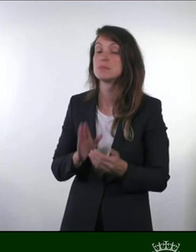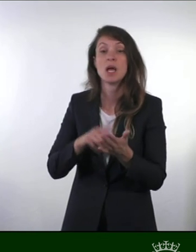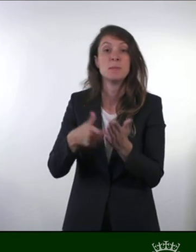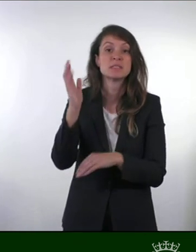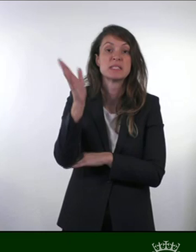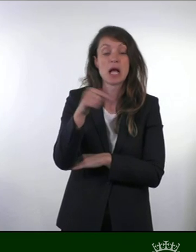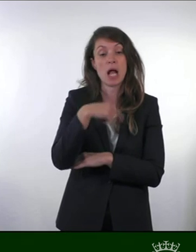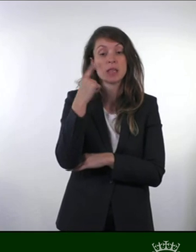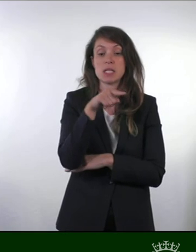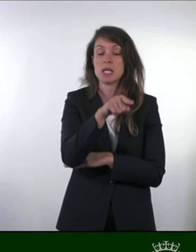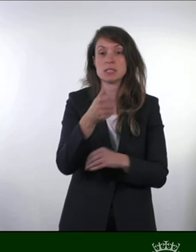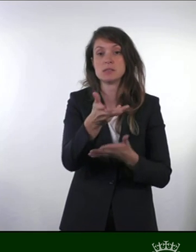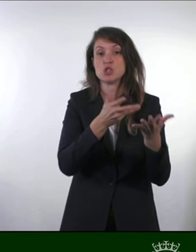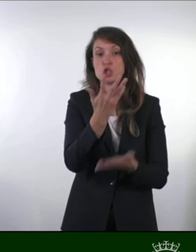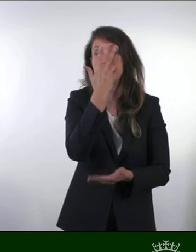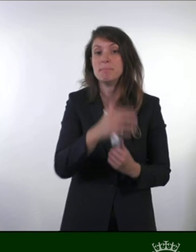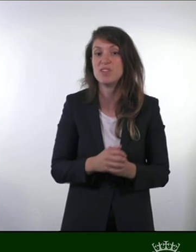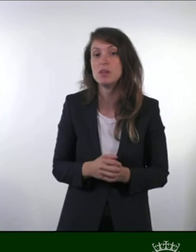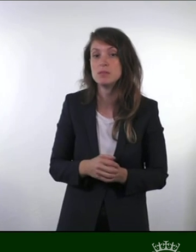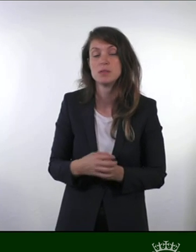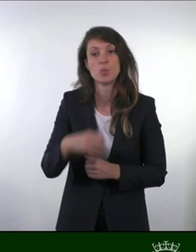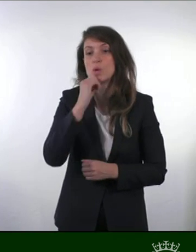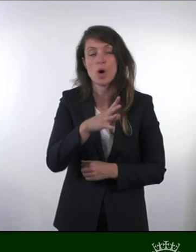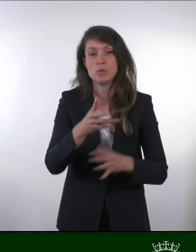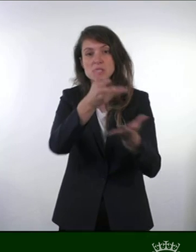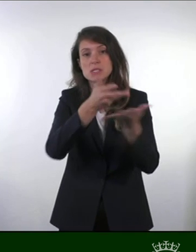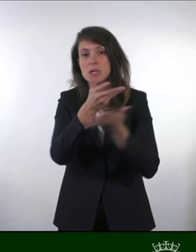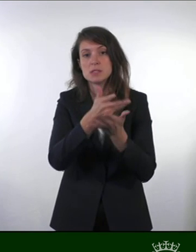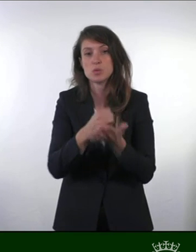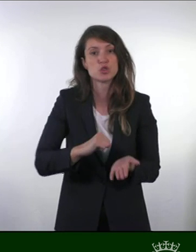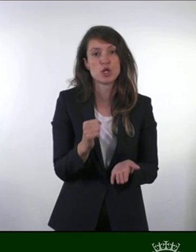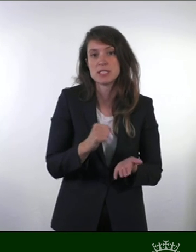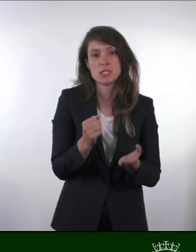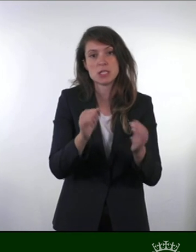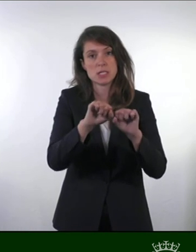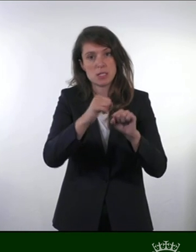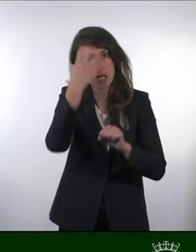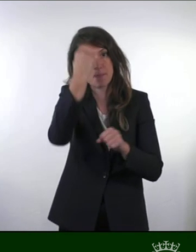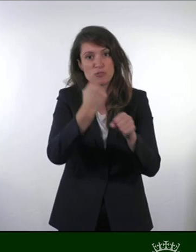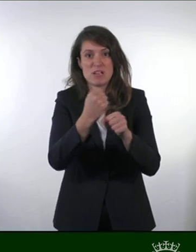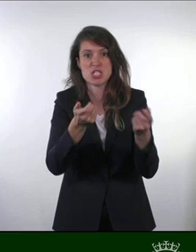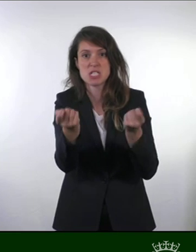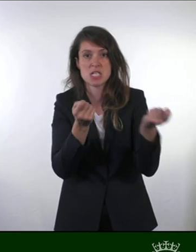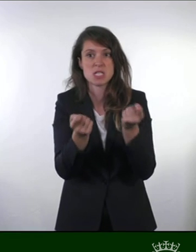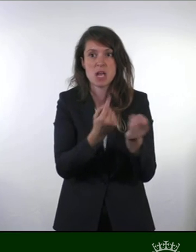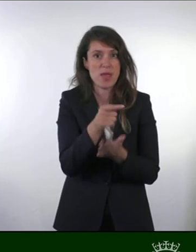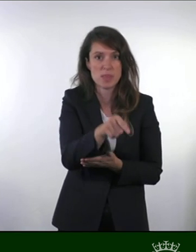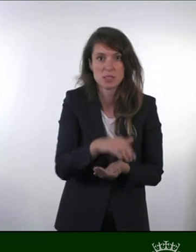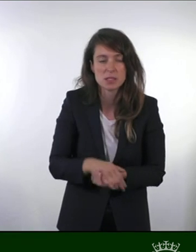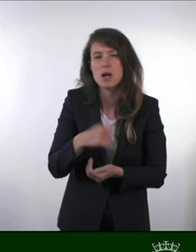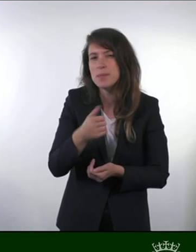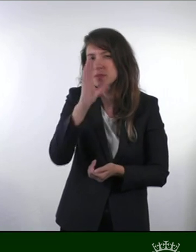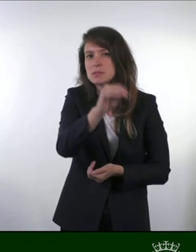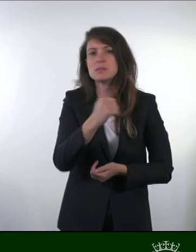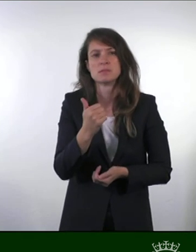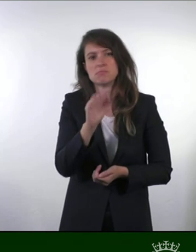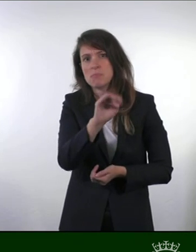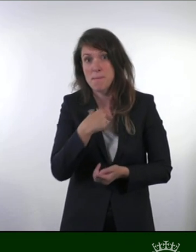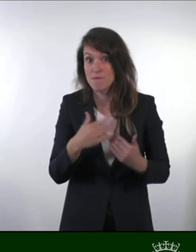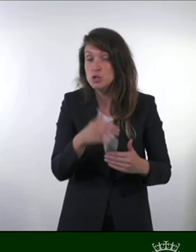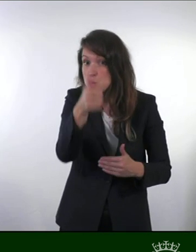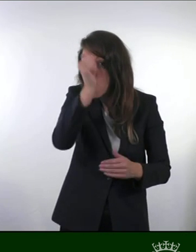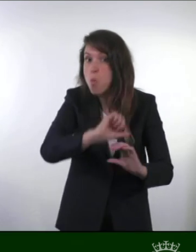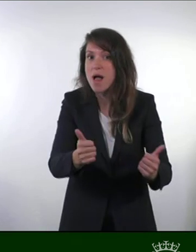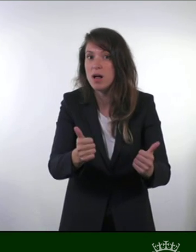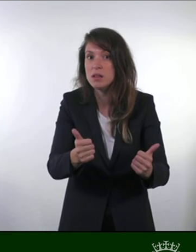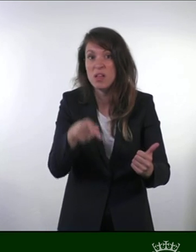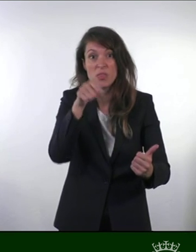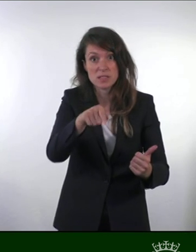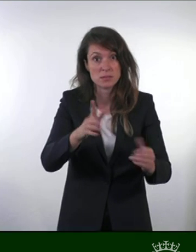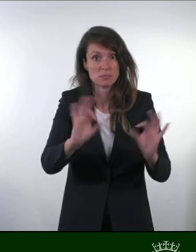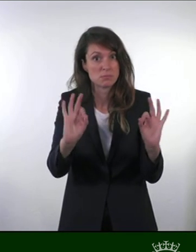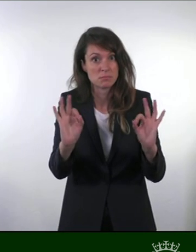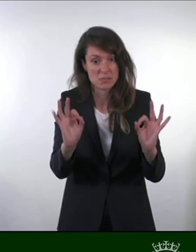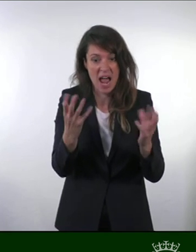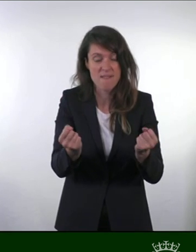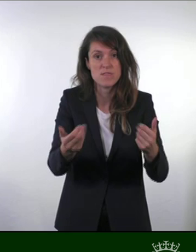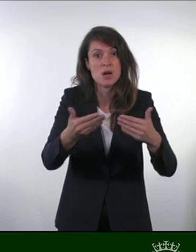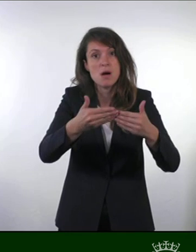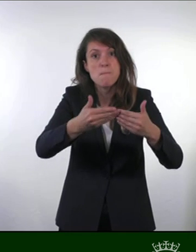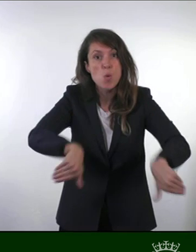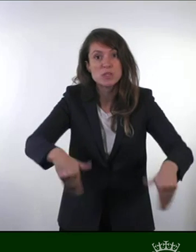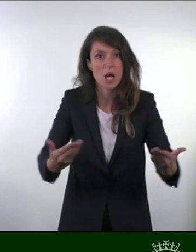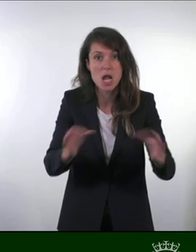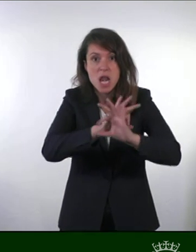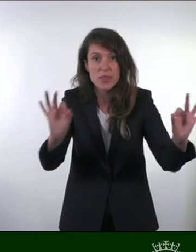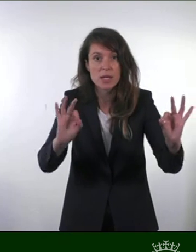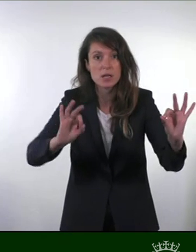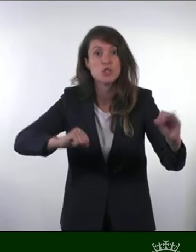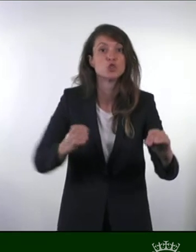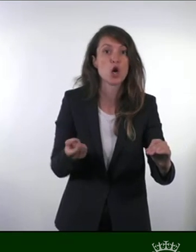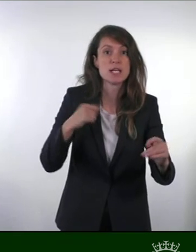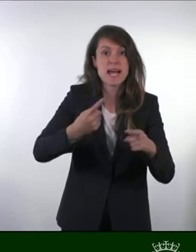There have been no discussions with the Scottish Administration about that, but I point out to my honourable Friend what he knows very well: there is no such thing as a border between England and Scotland.